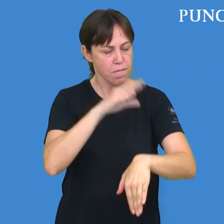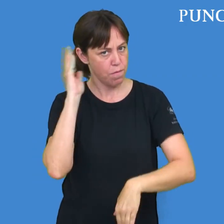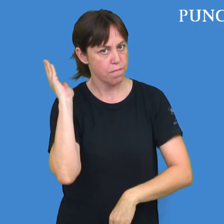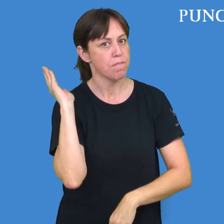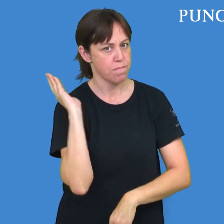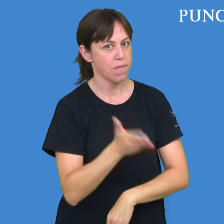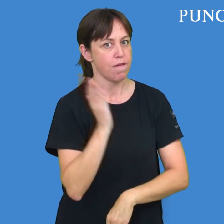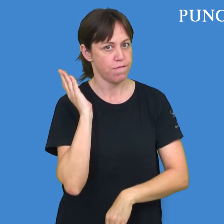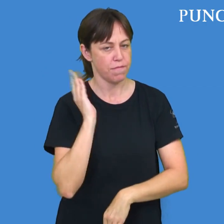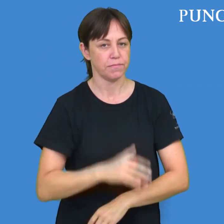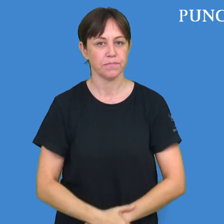afectar